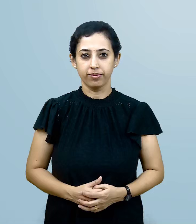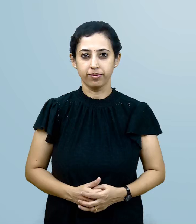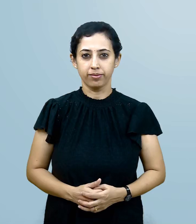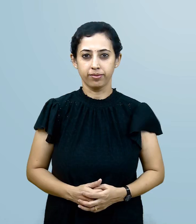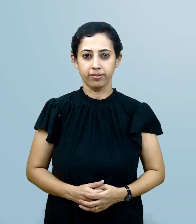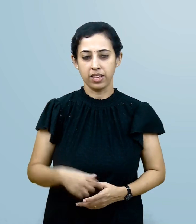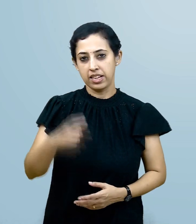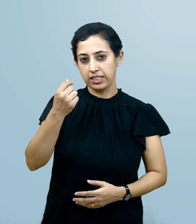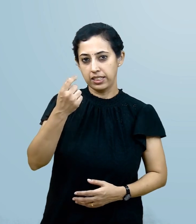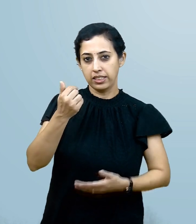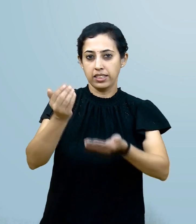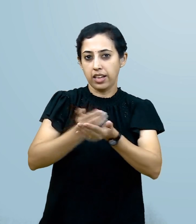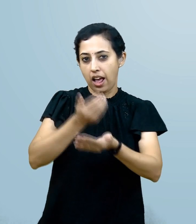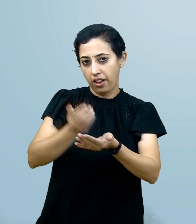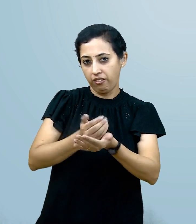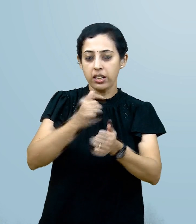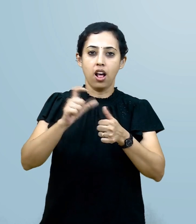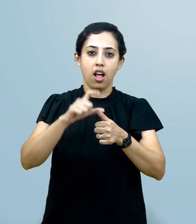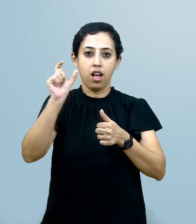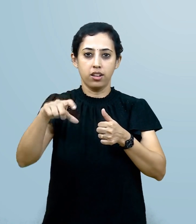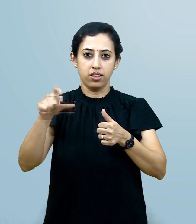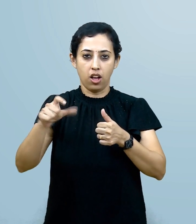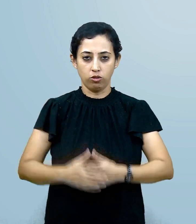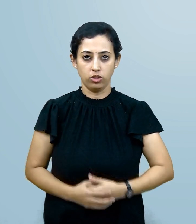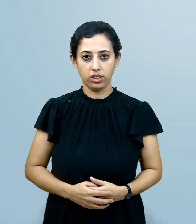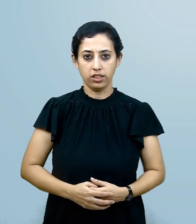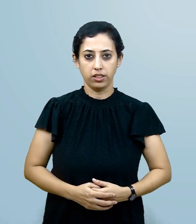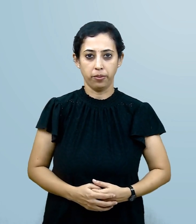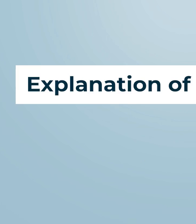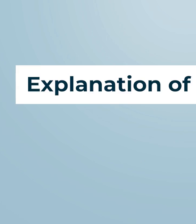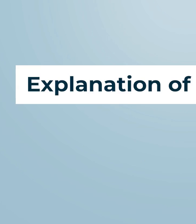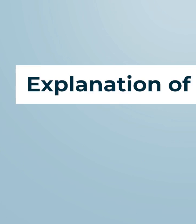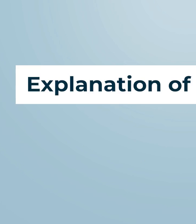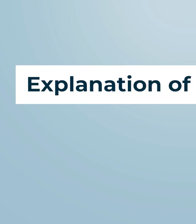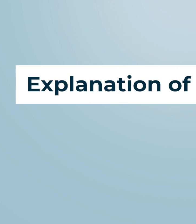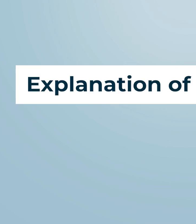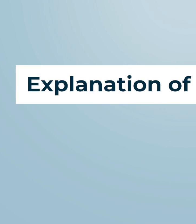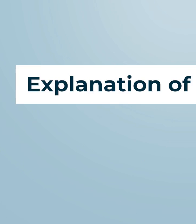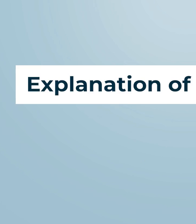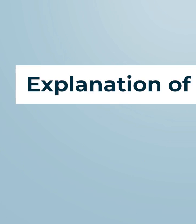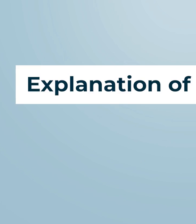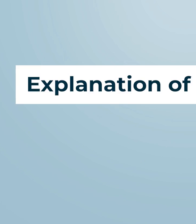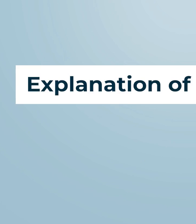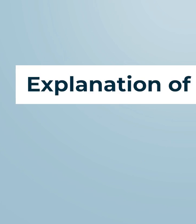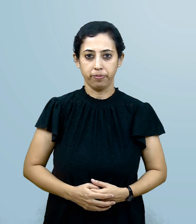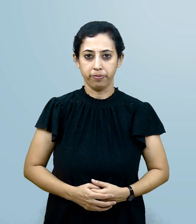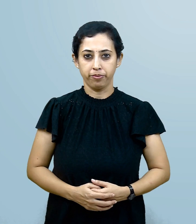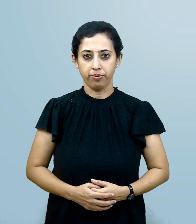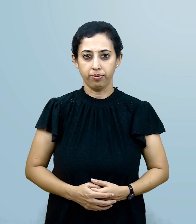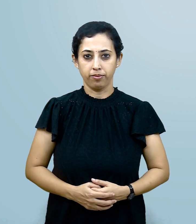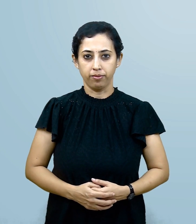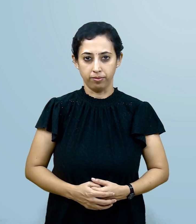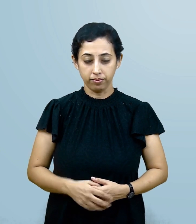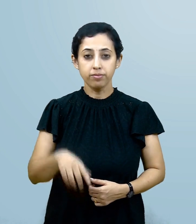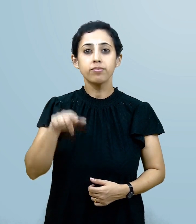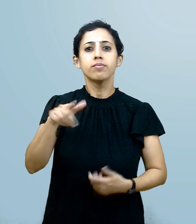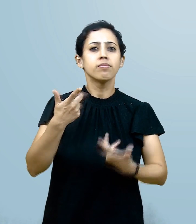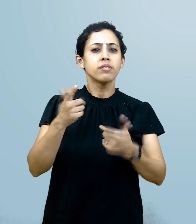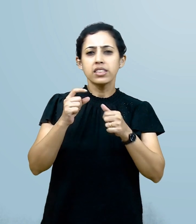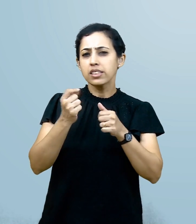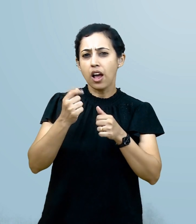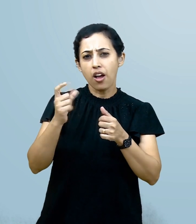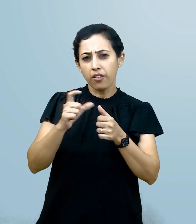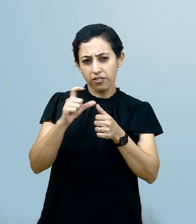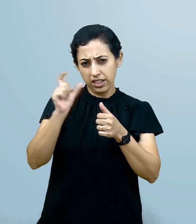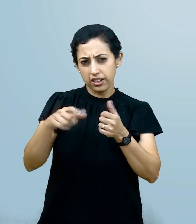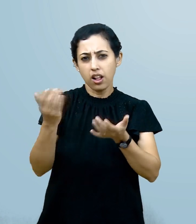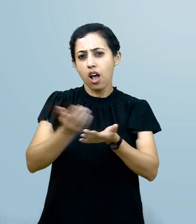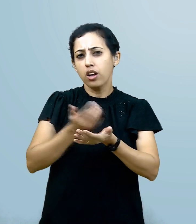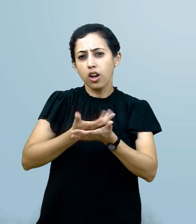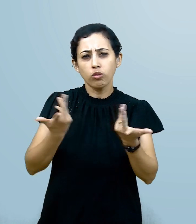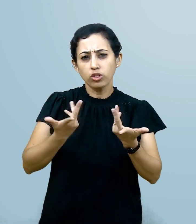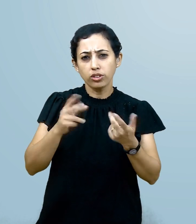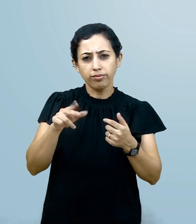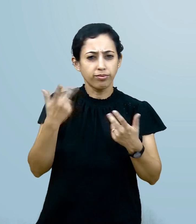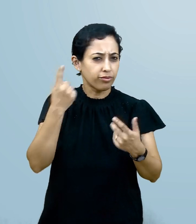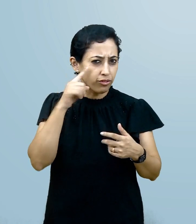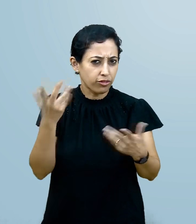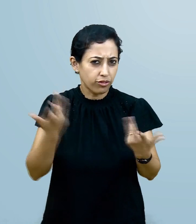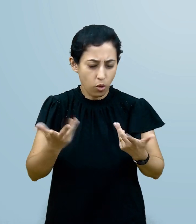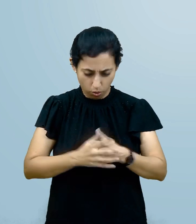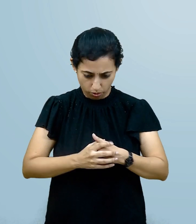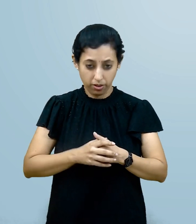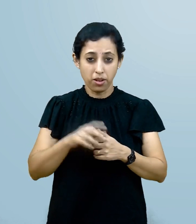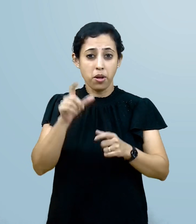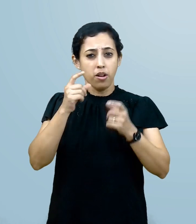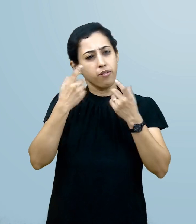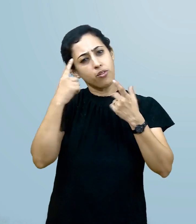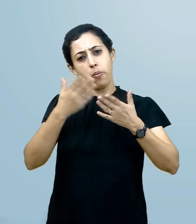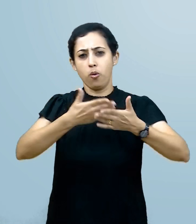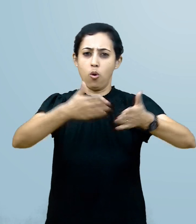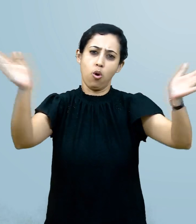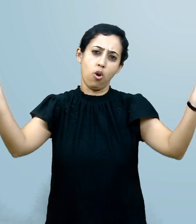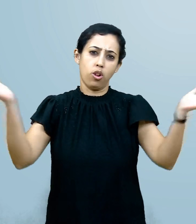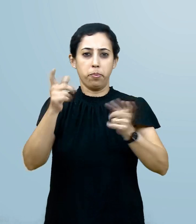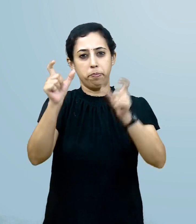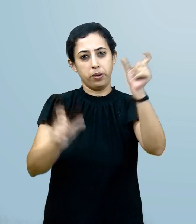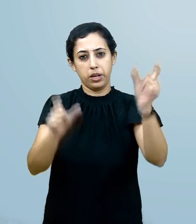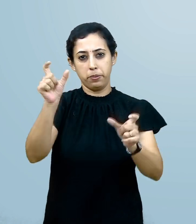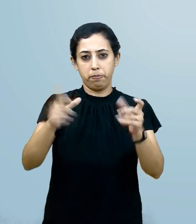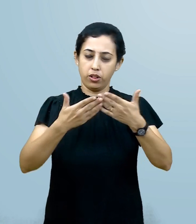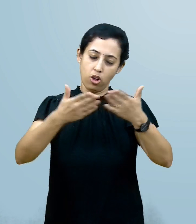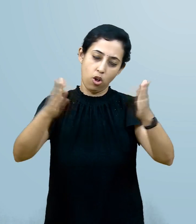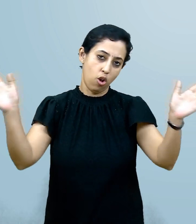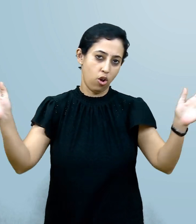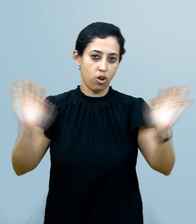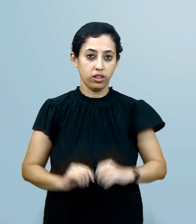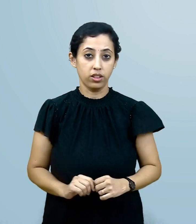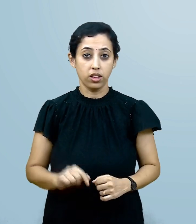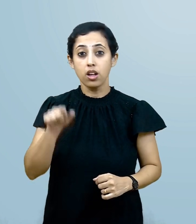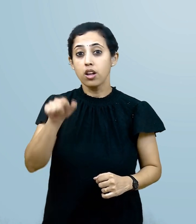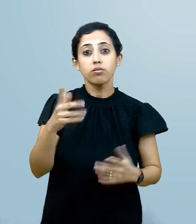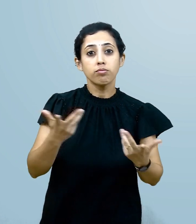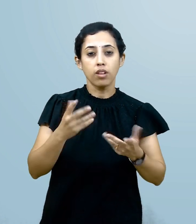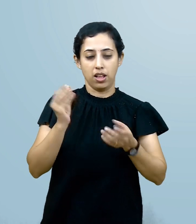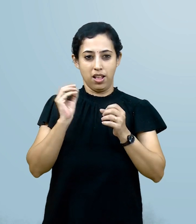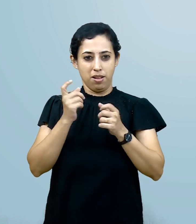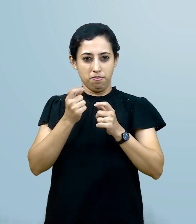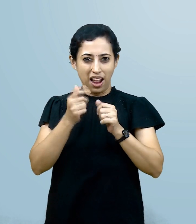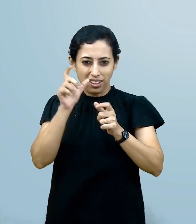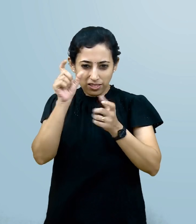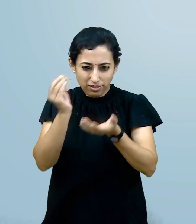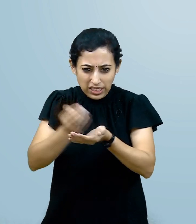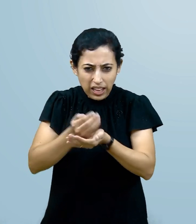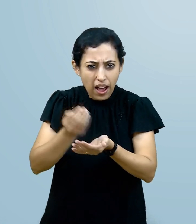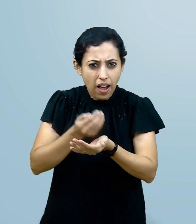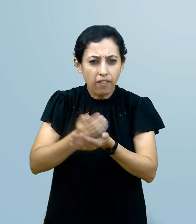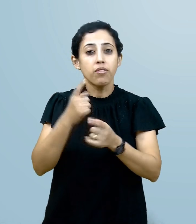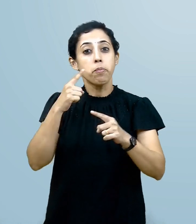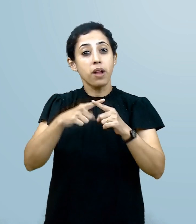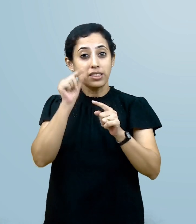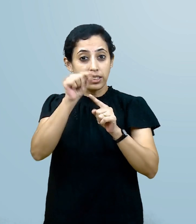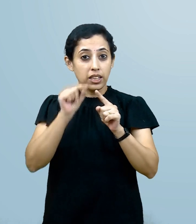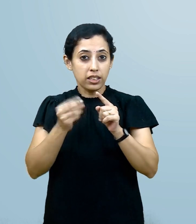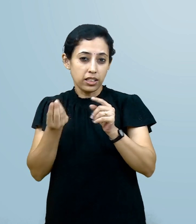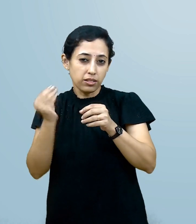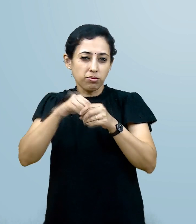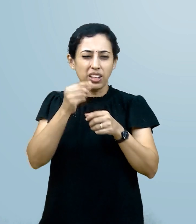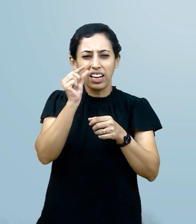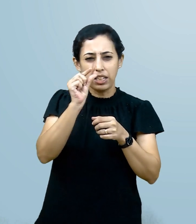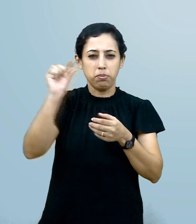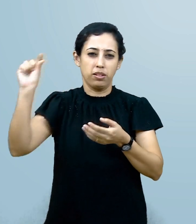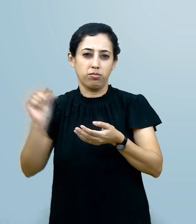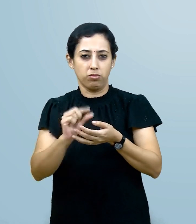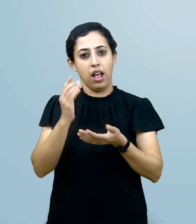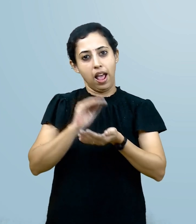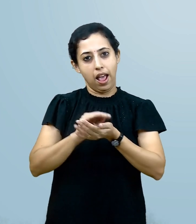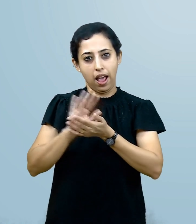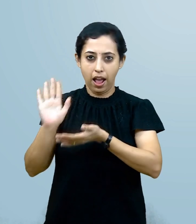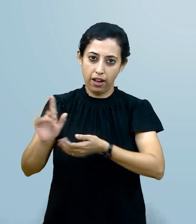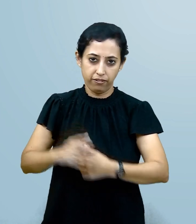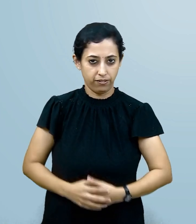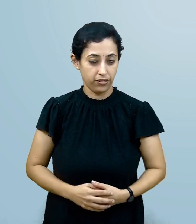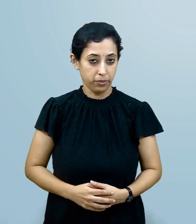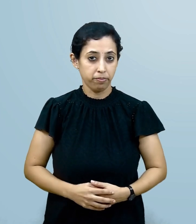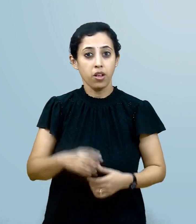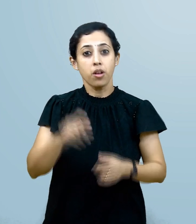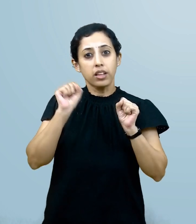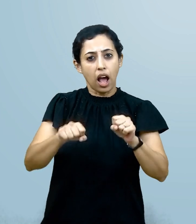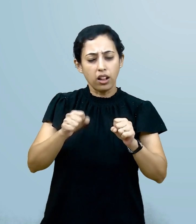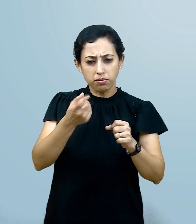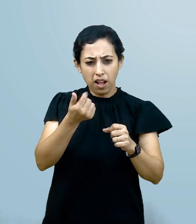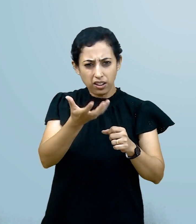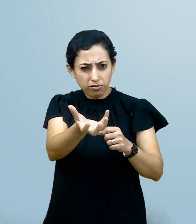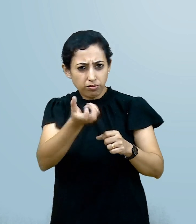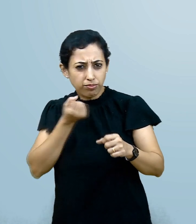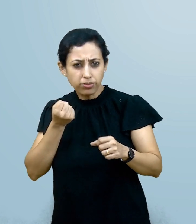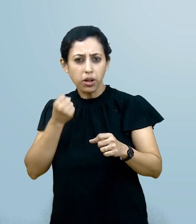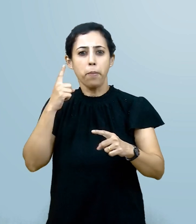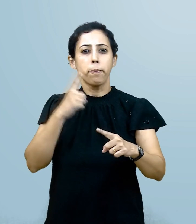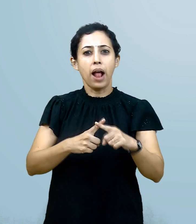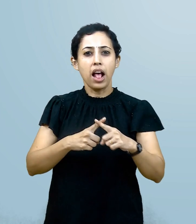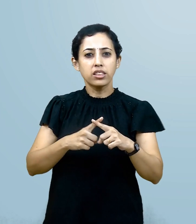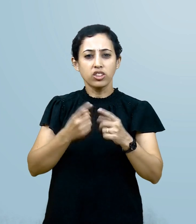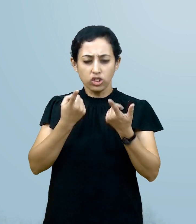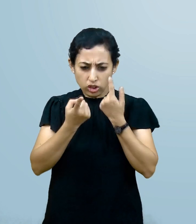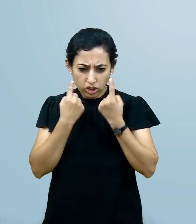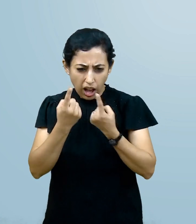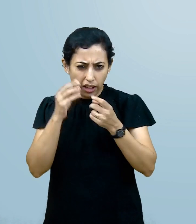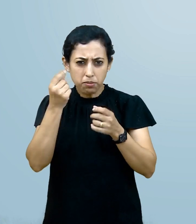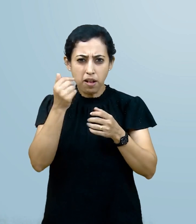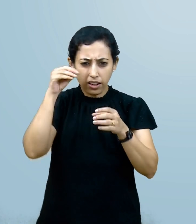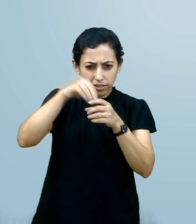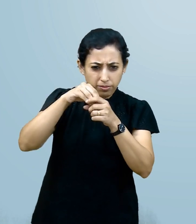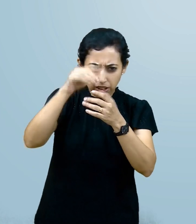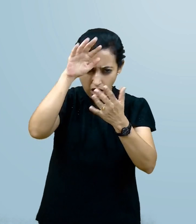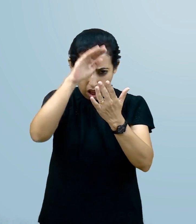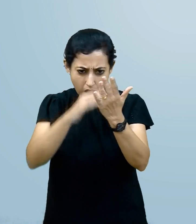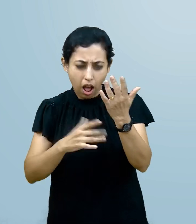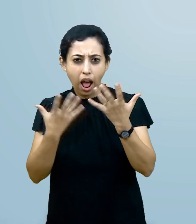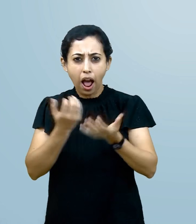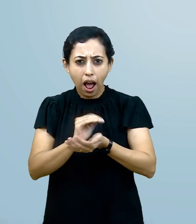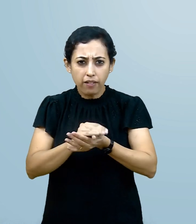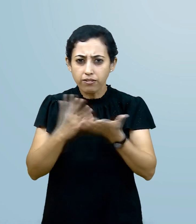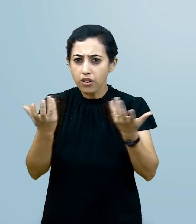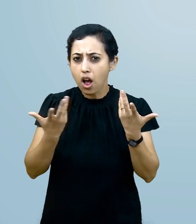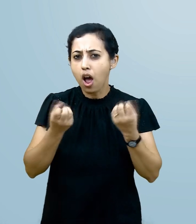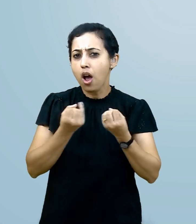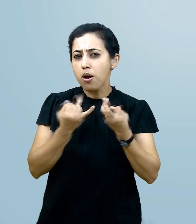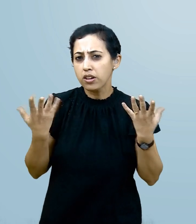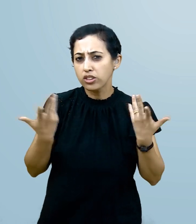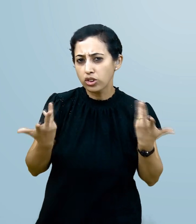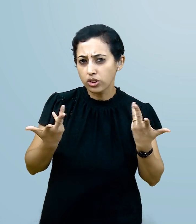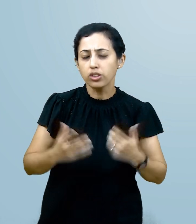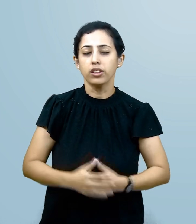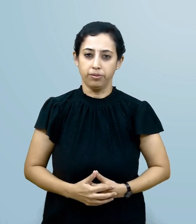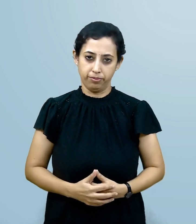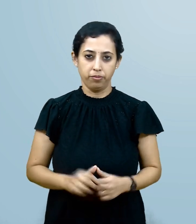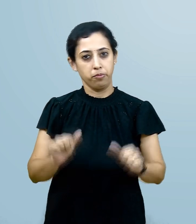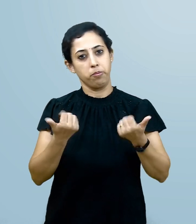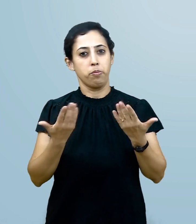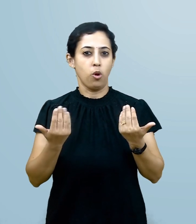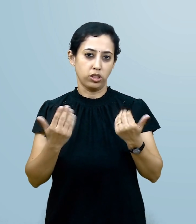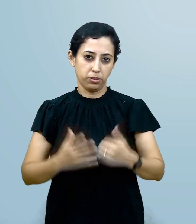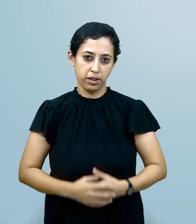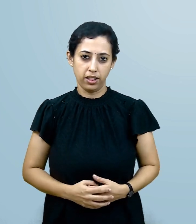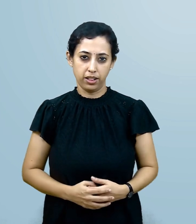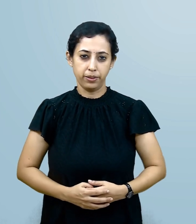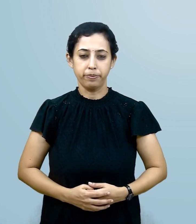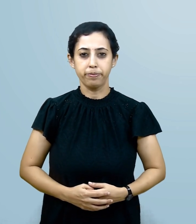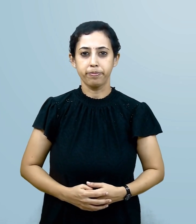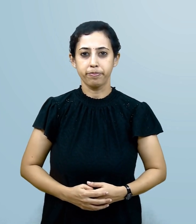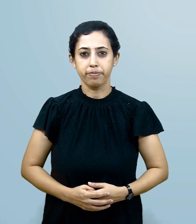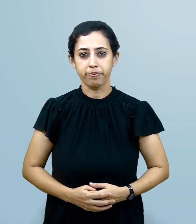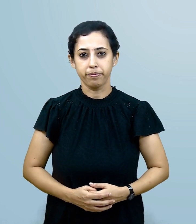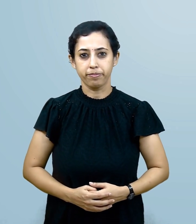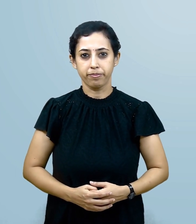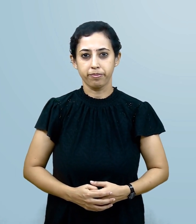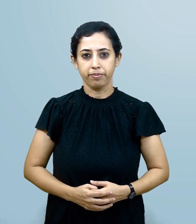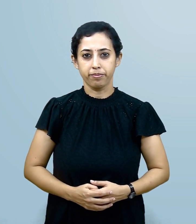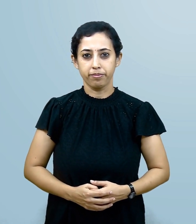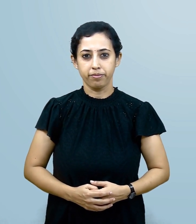Savings Account